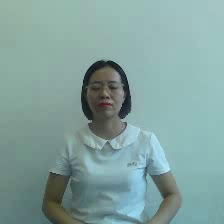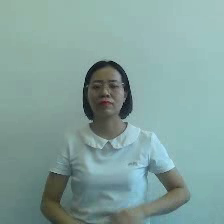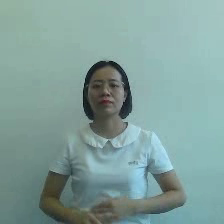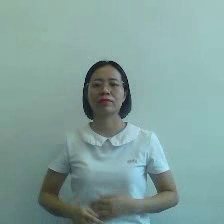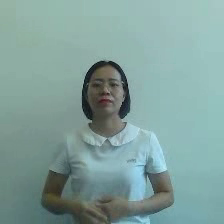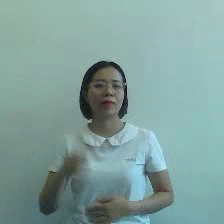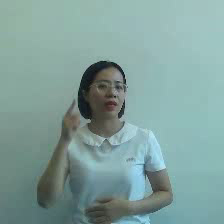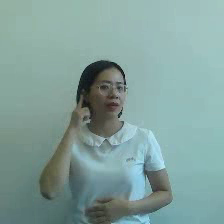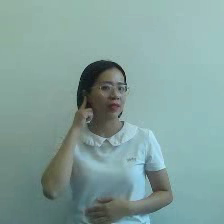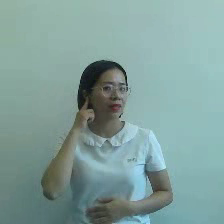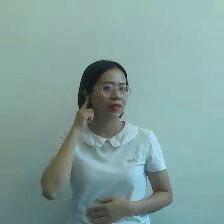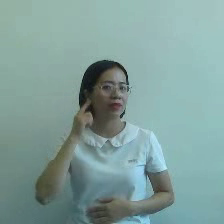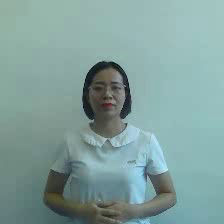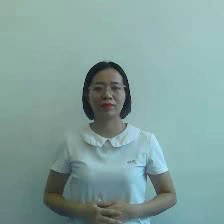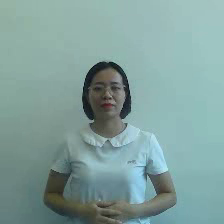Nghe